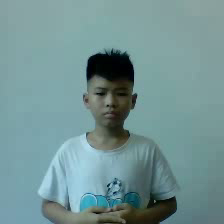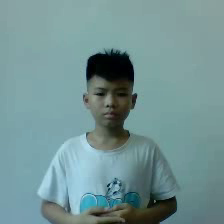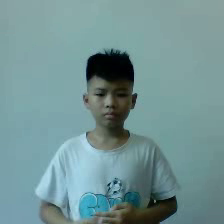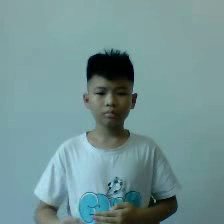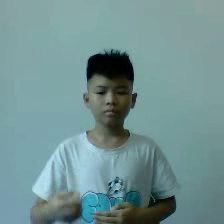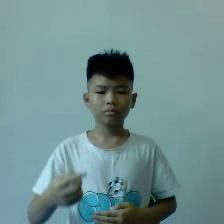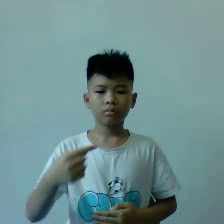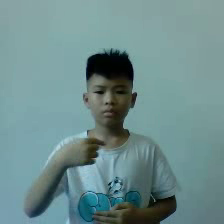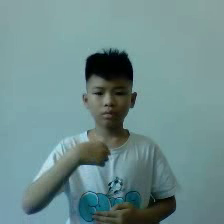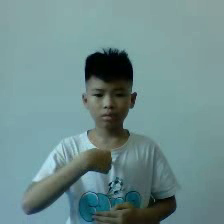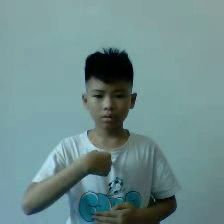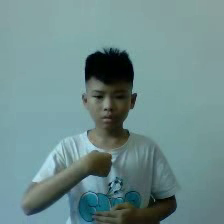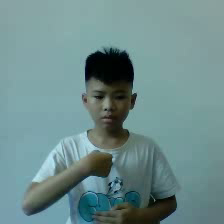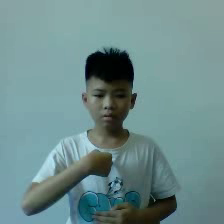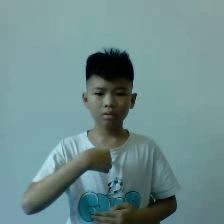Tôi